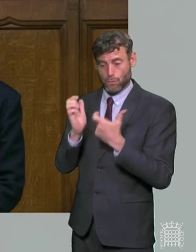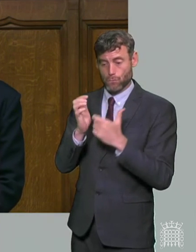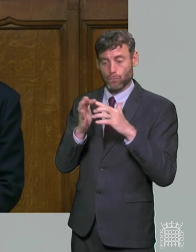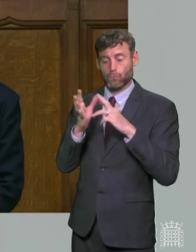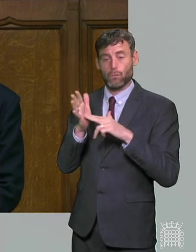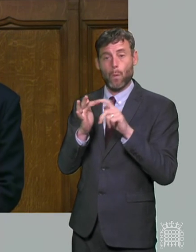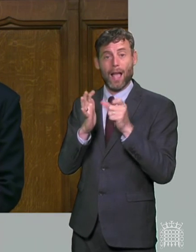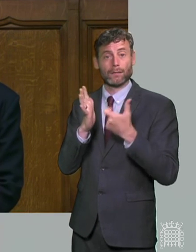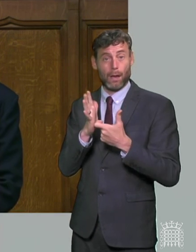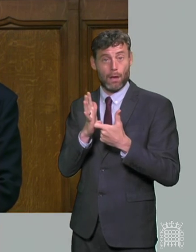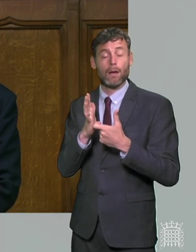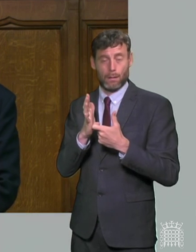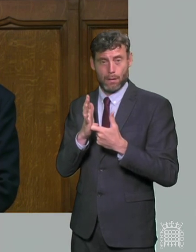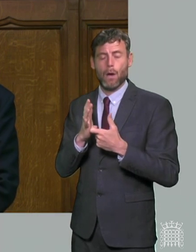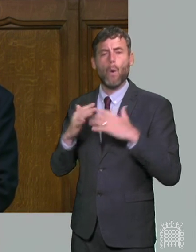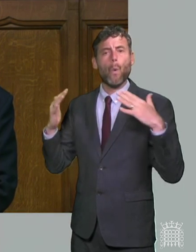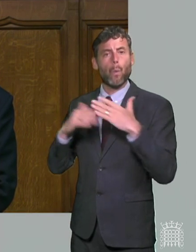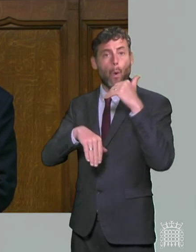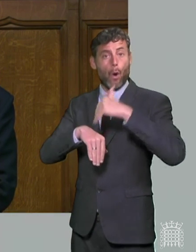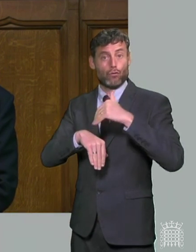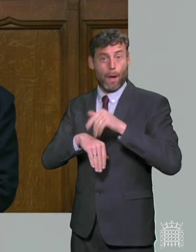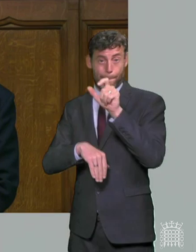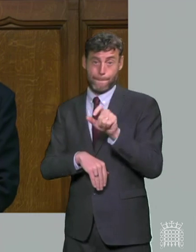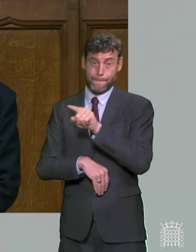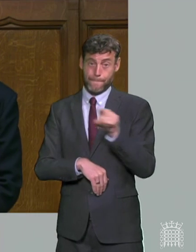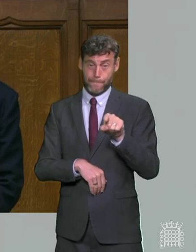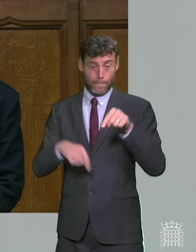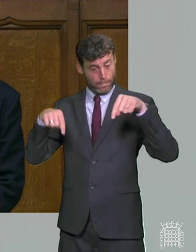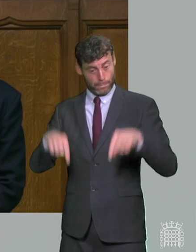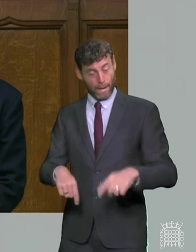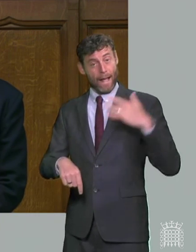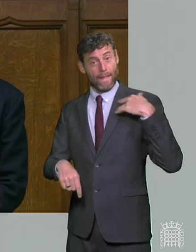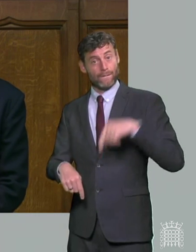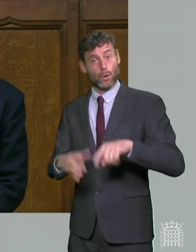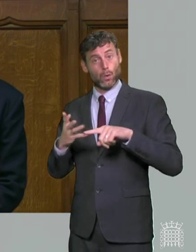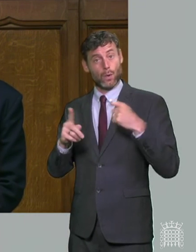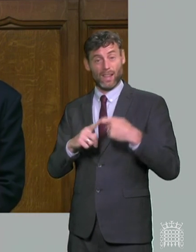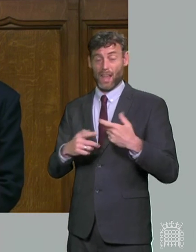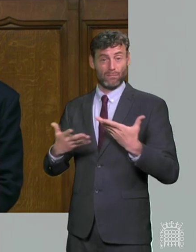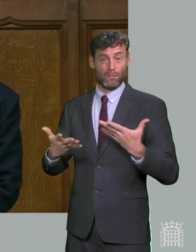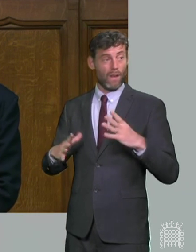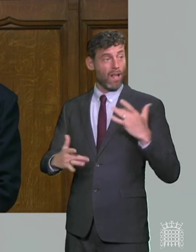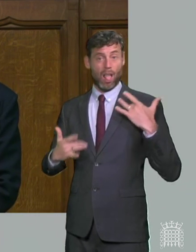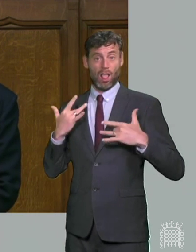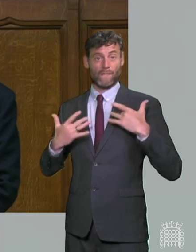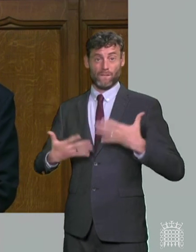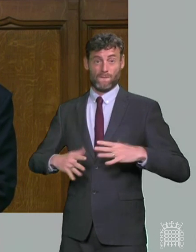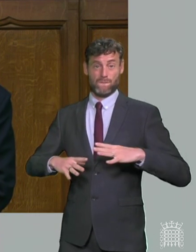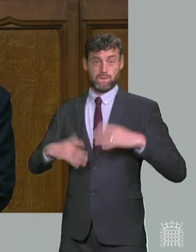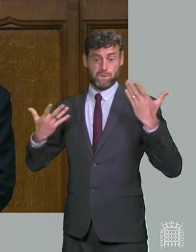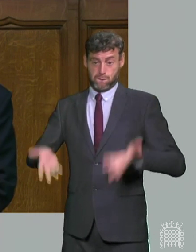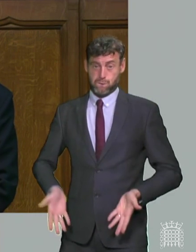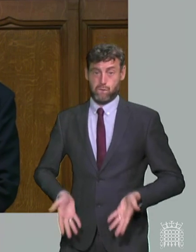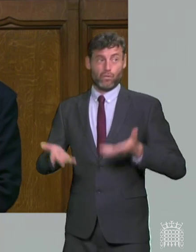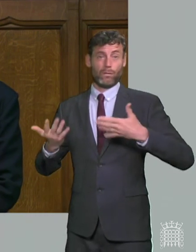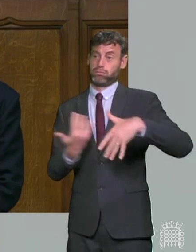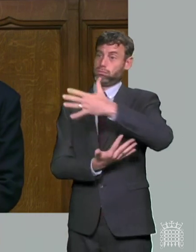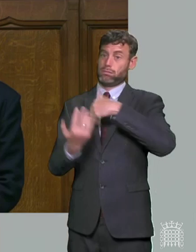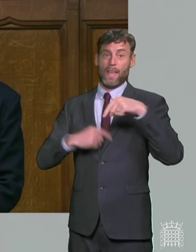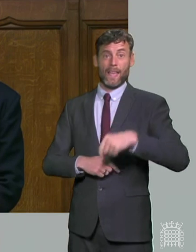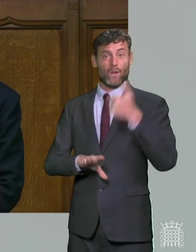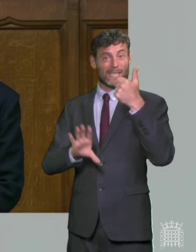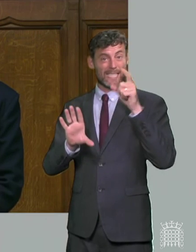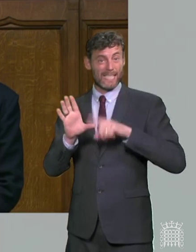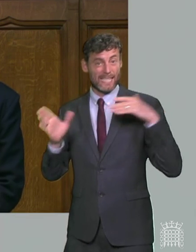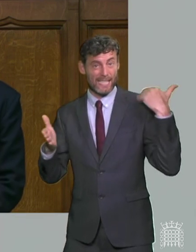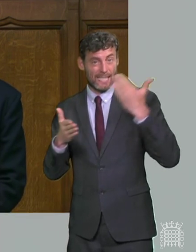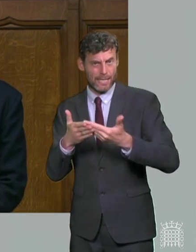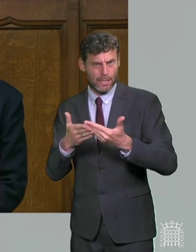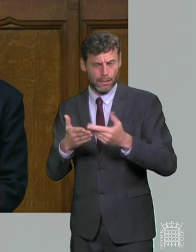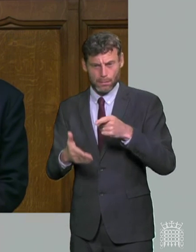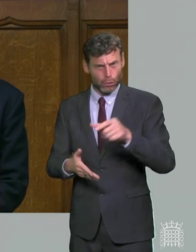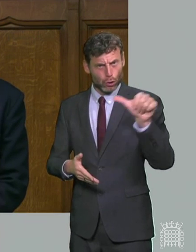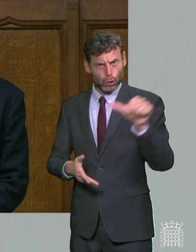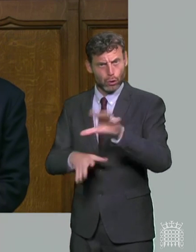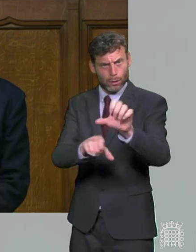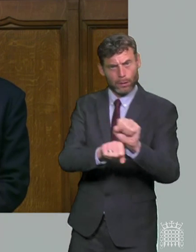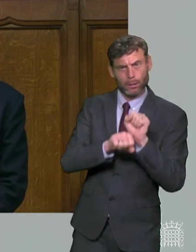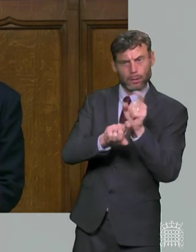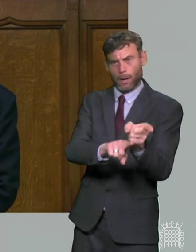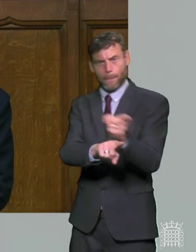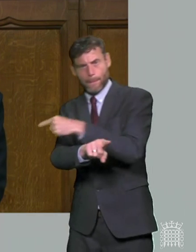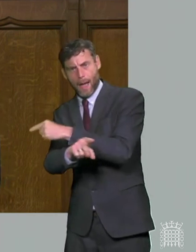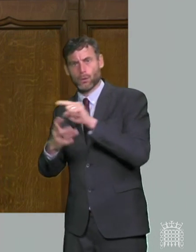crimes perpetrators living freely in the UK, who have been doing so now for 16 years and have neither been extradited nor put before the British courts under our existing laws?